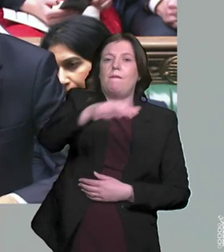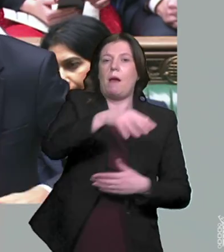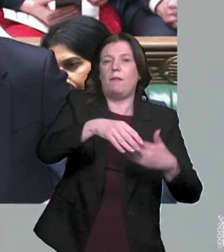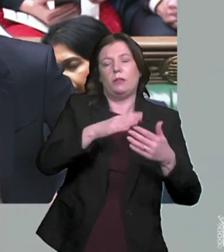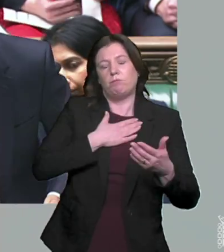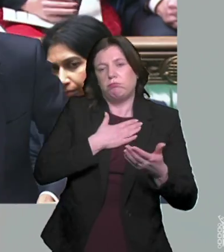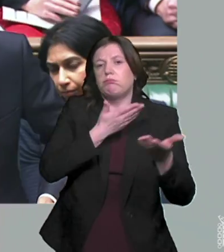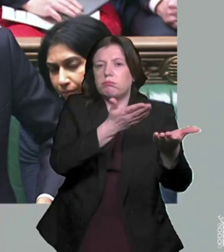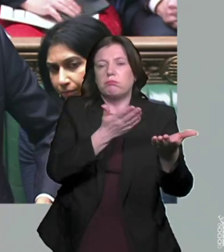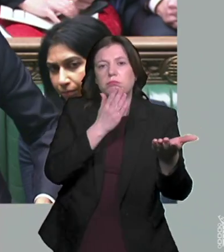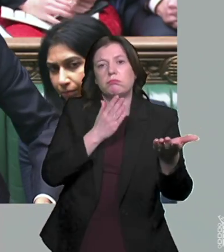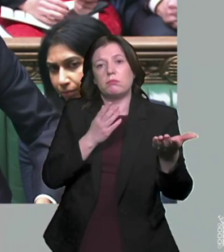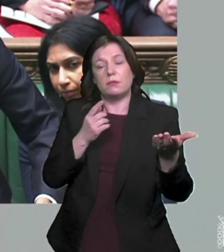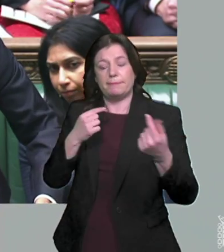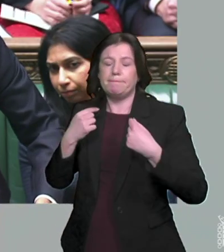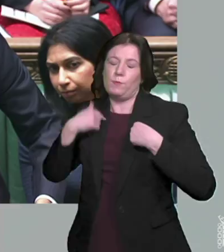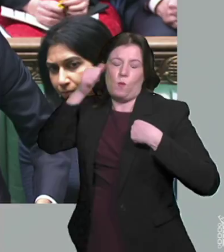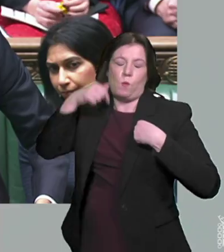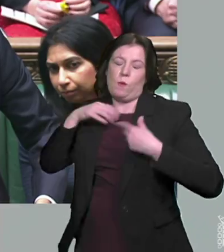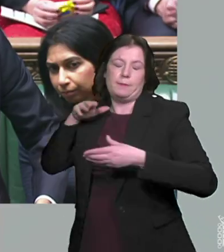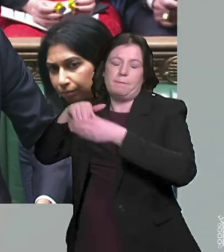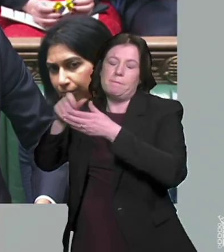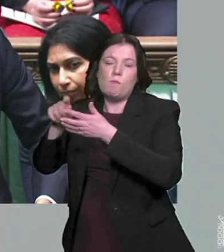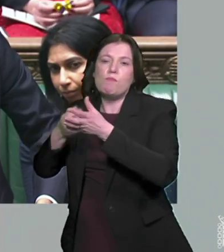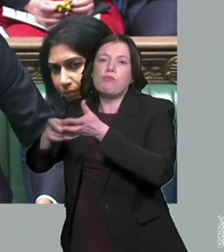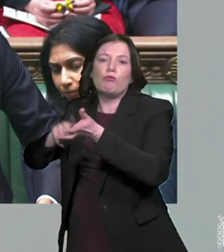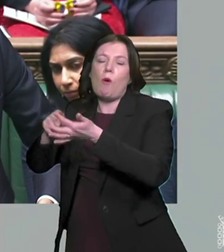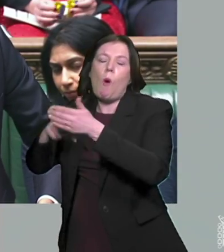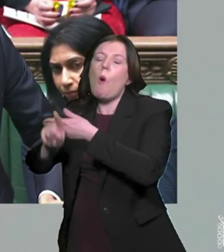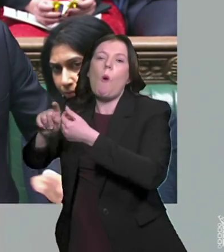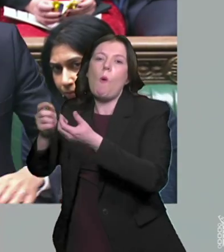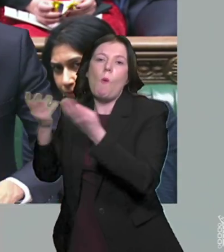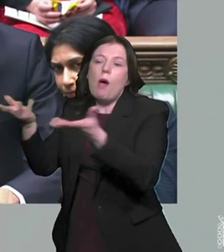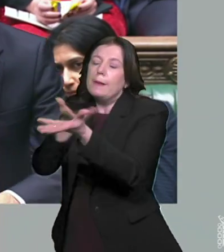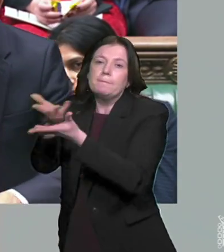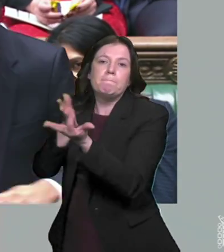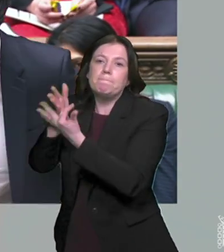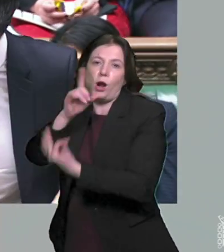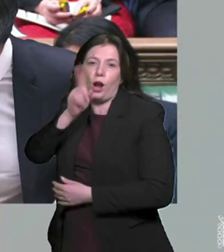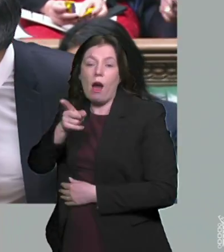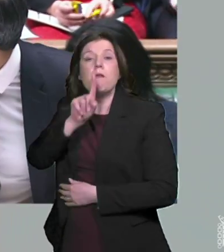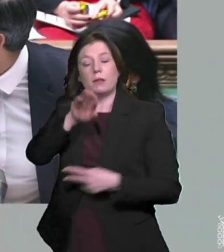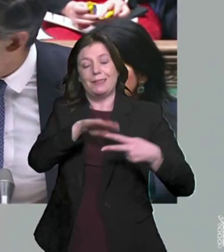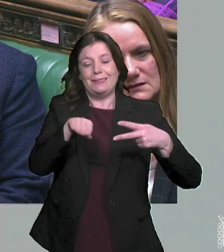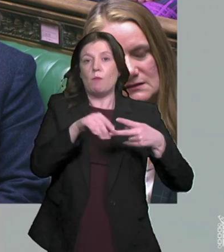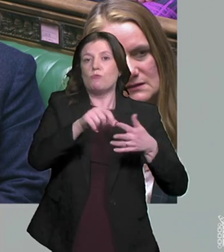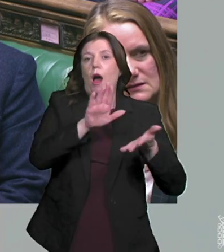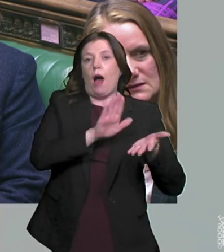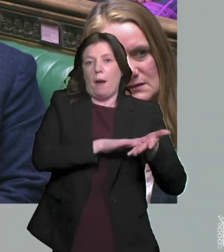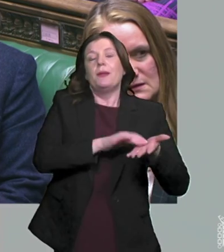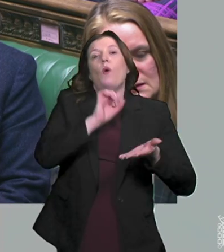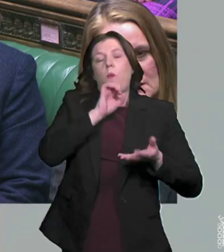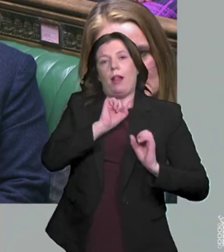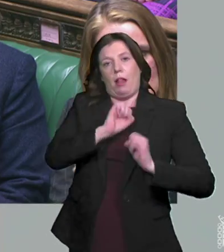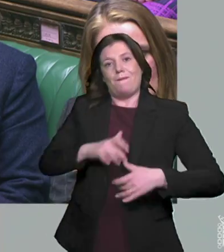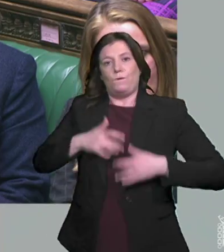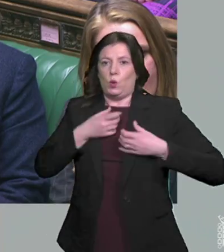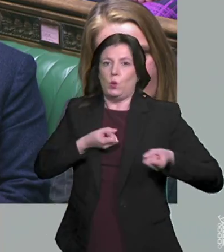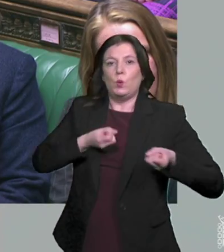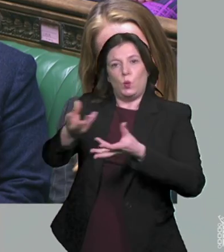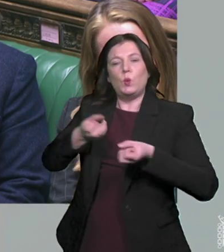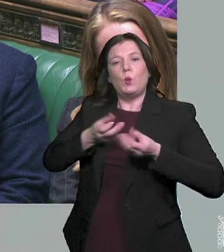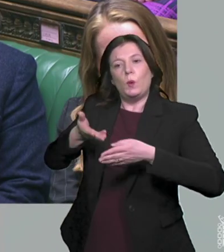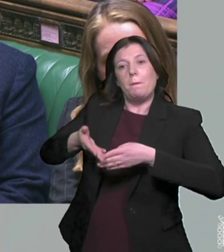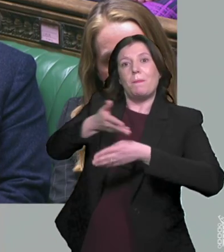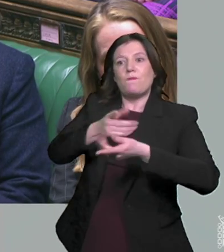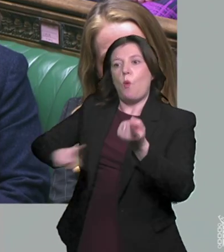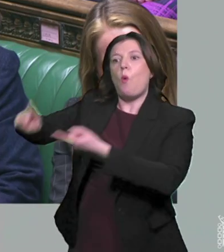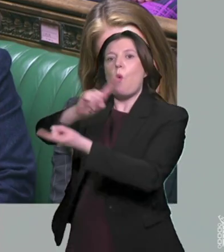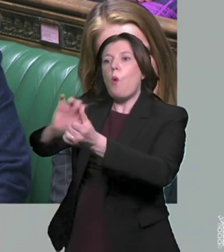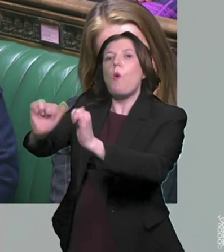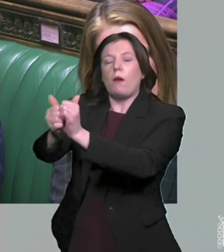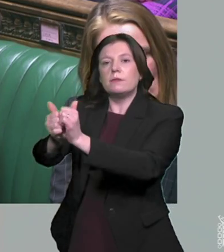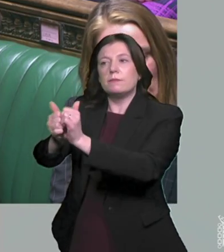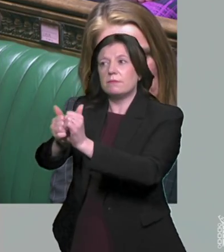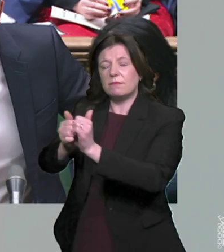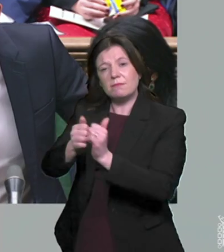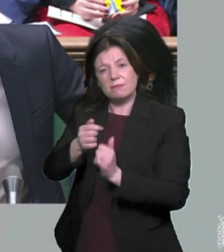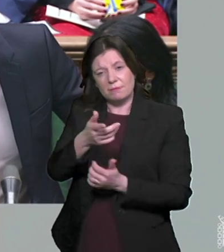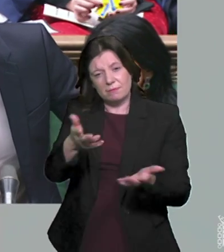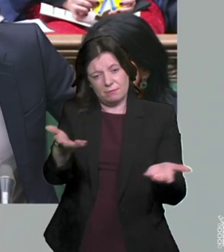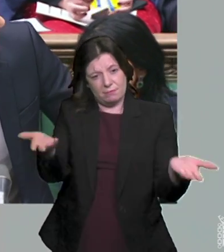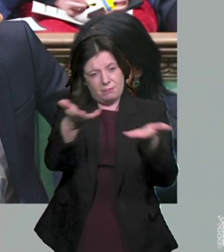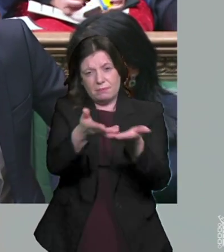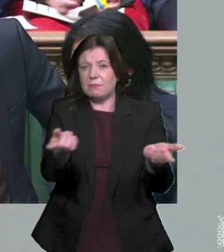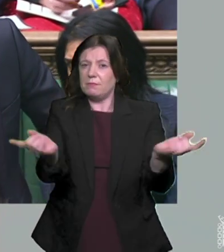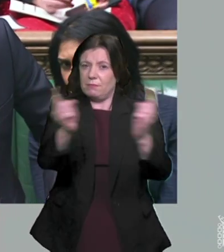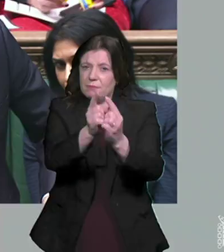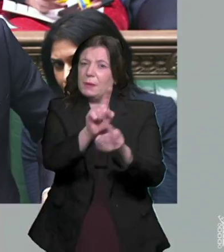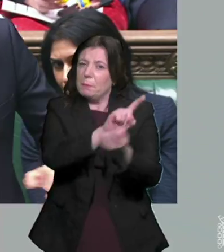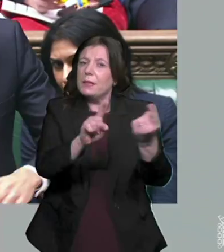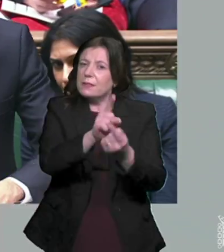My honourable Friend knows that it is for the Parole Board to make these decisions, but my right honourable Friend the Deputy Prime Minister will be submitting his views on the Pitchford case to the board before the oral hearing and will be happy to meet my honourable Friend again.